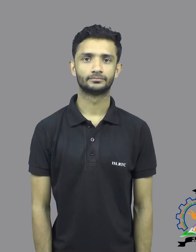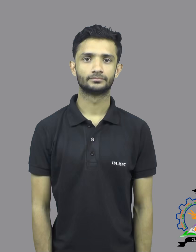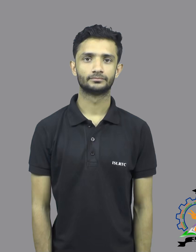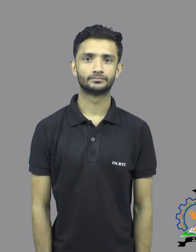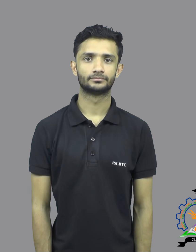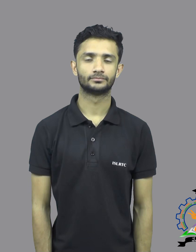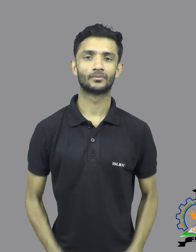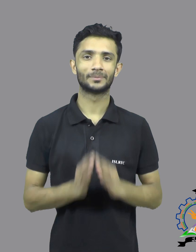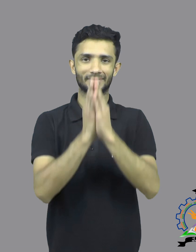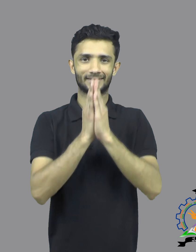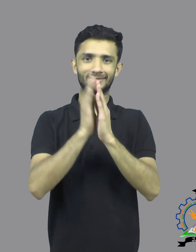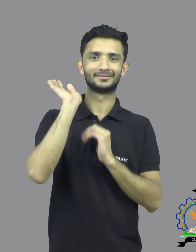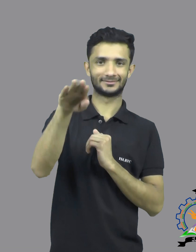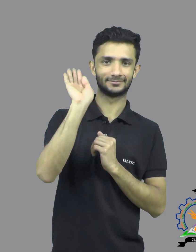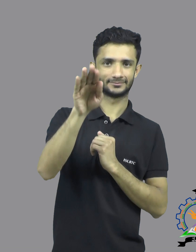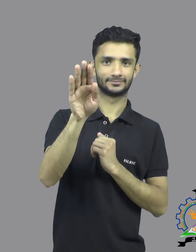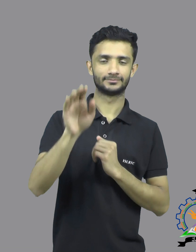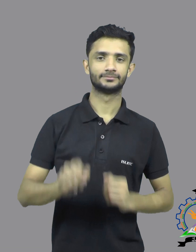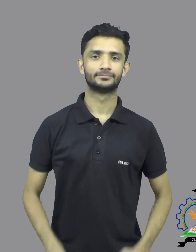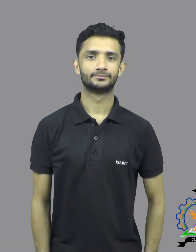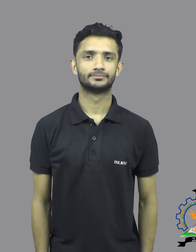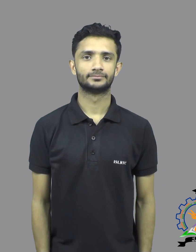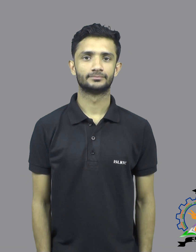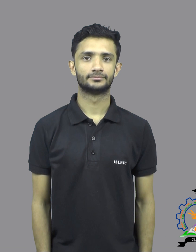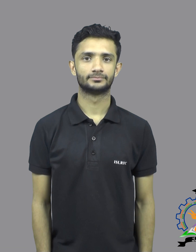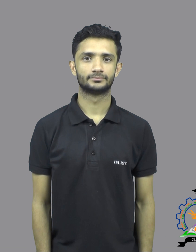Bell